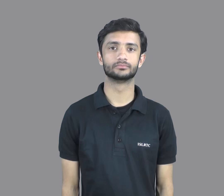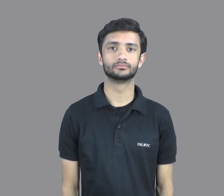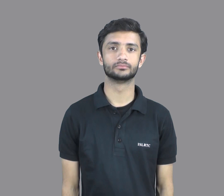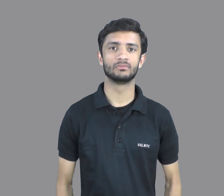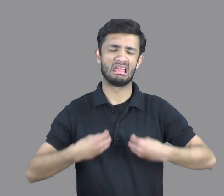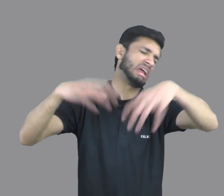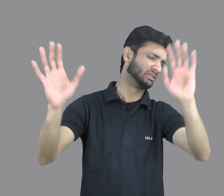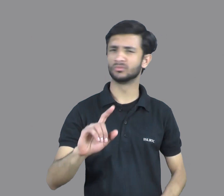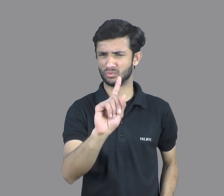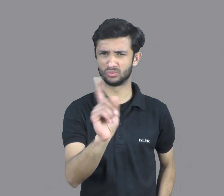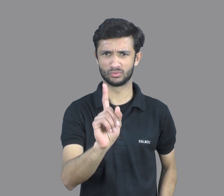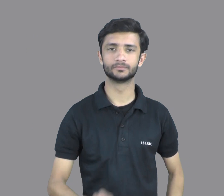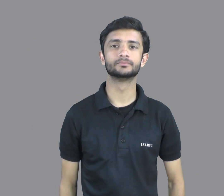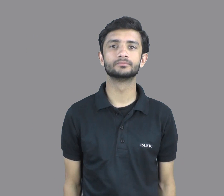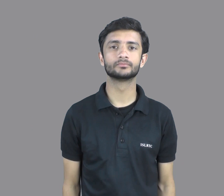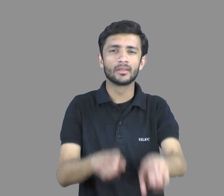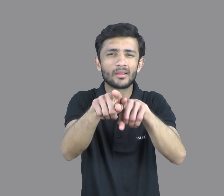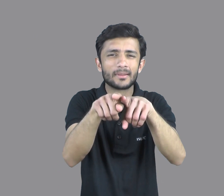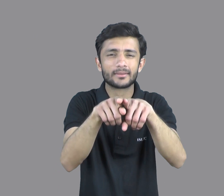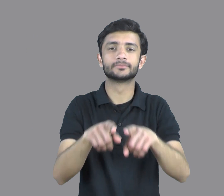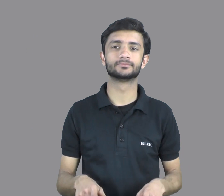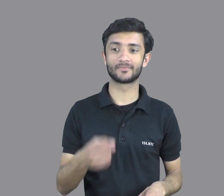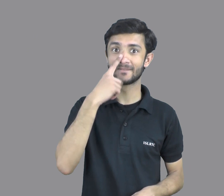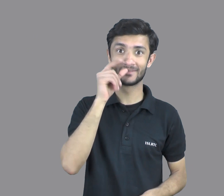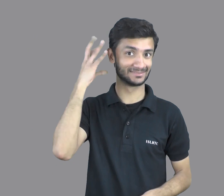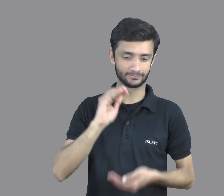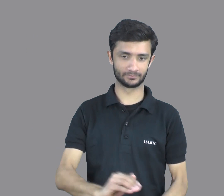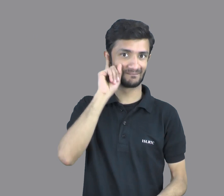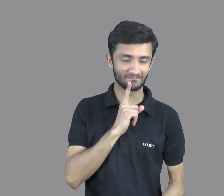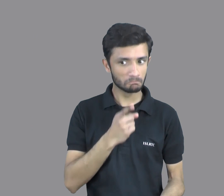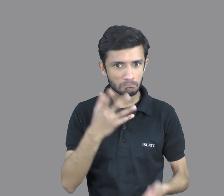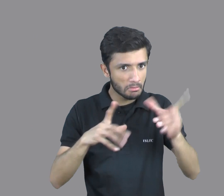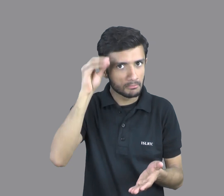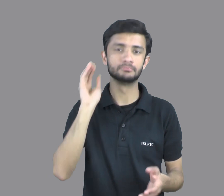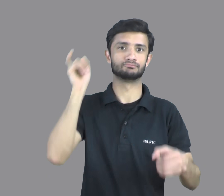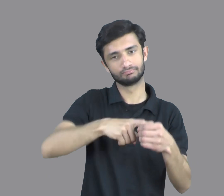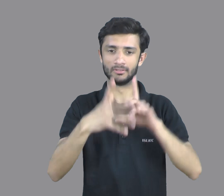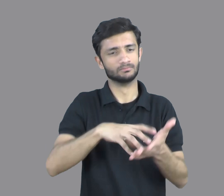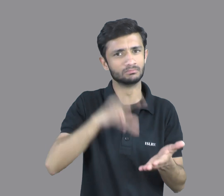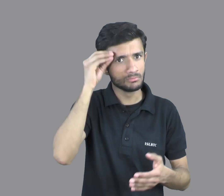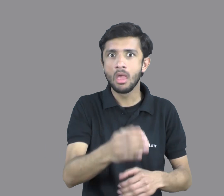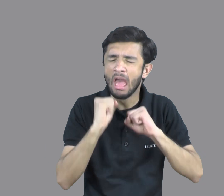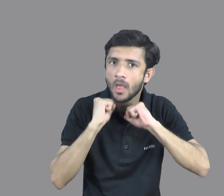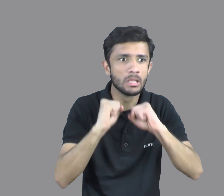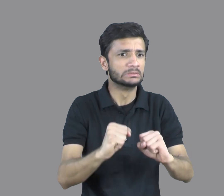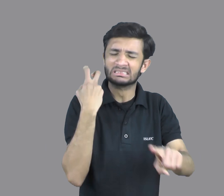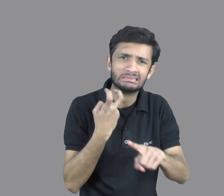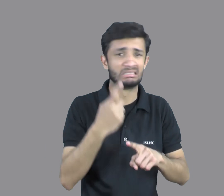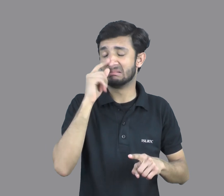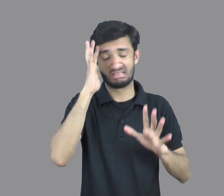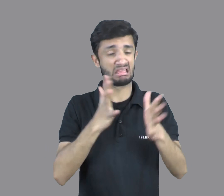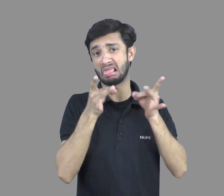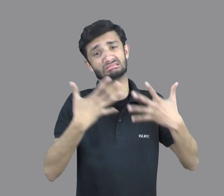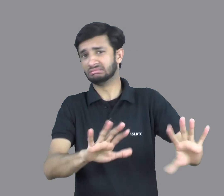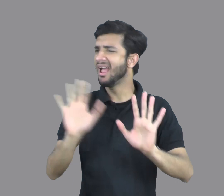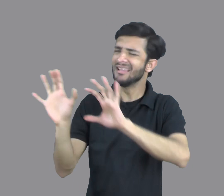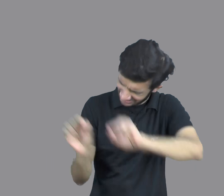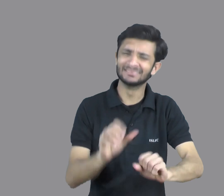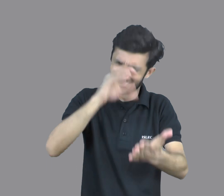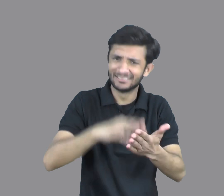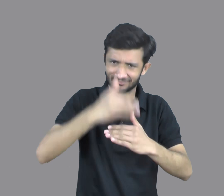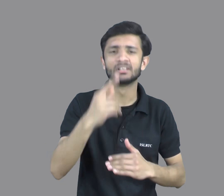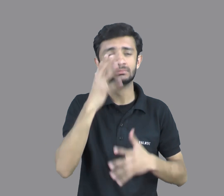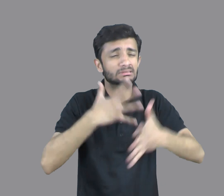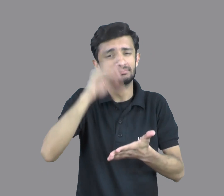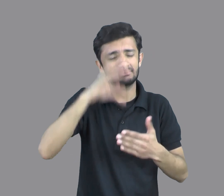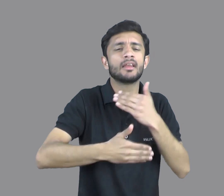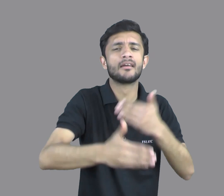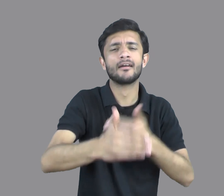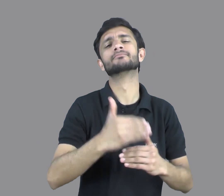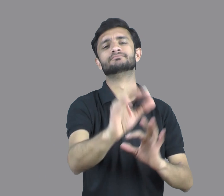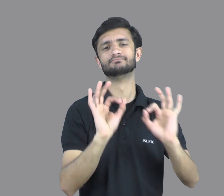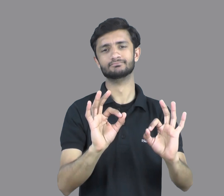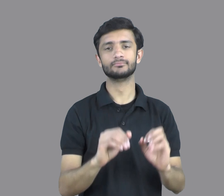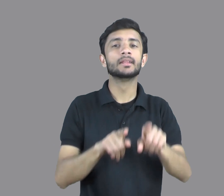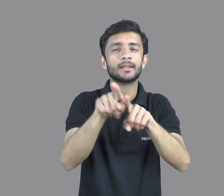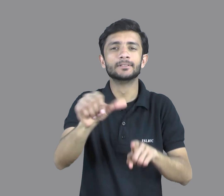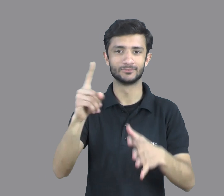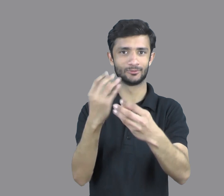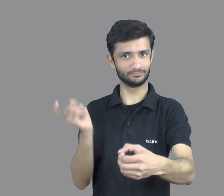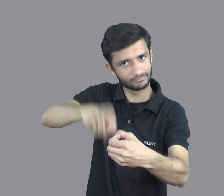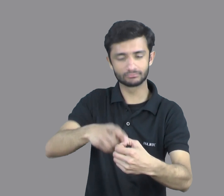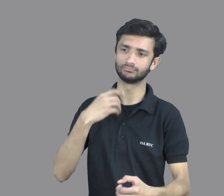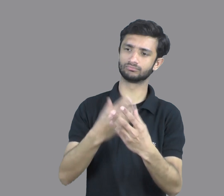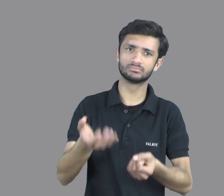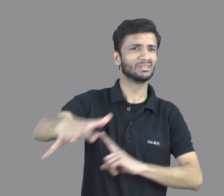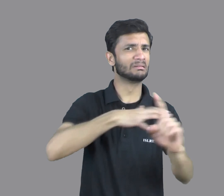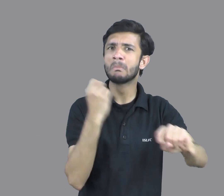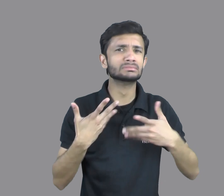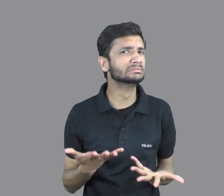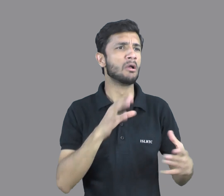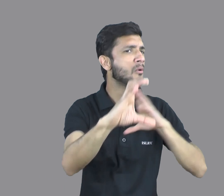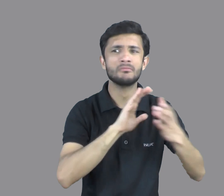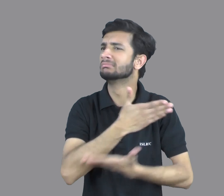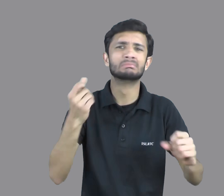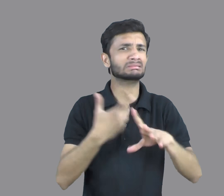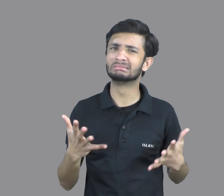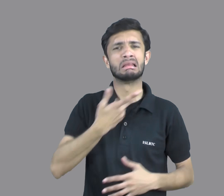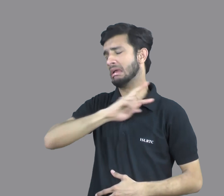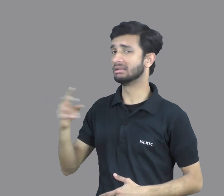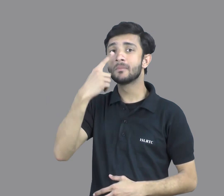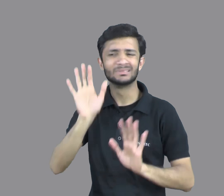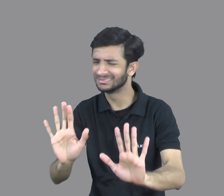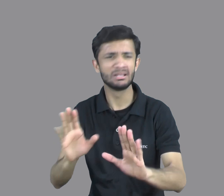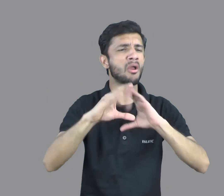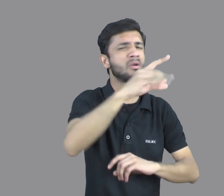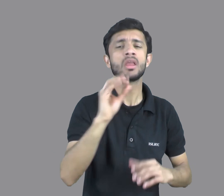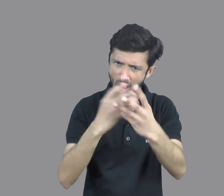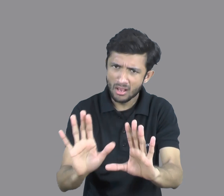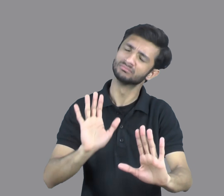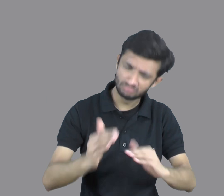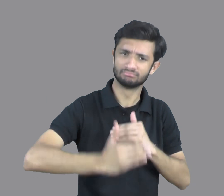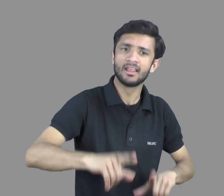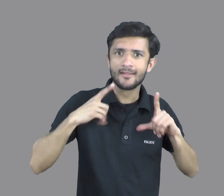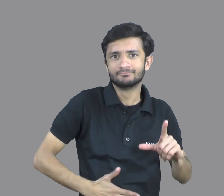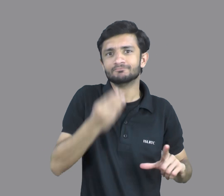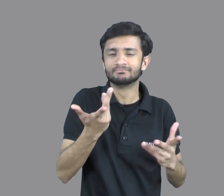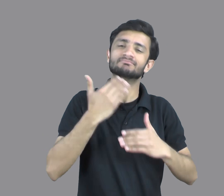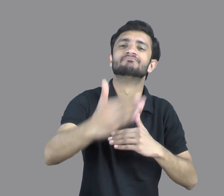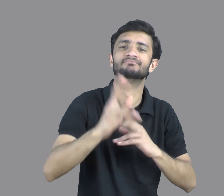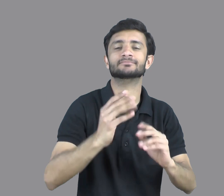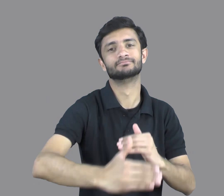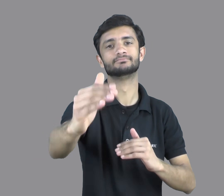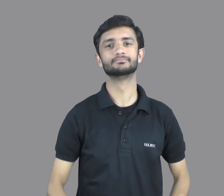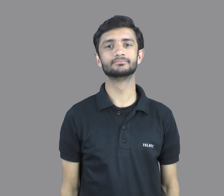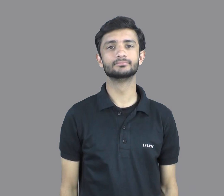Hang in There.